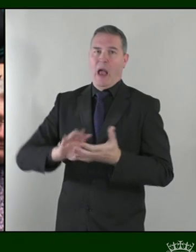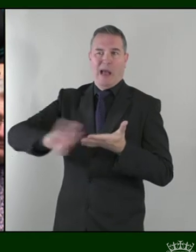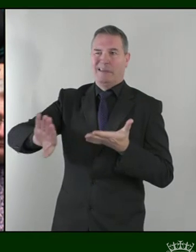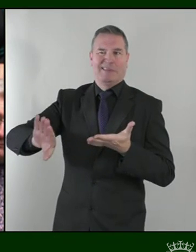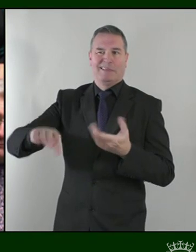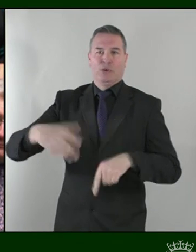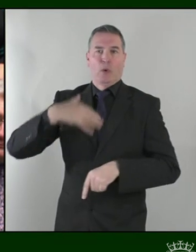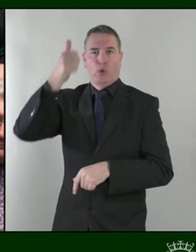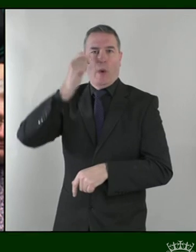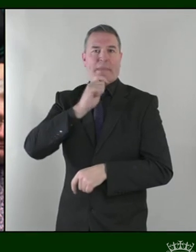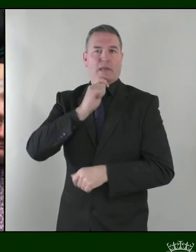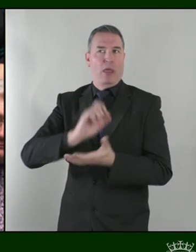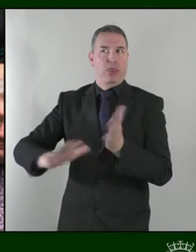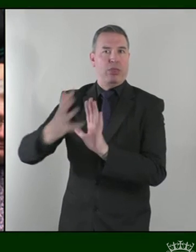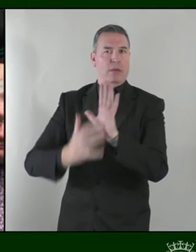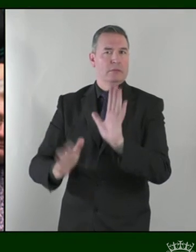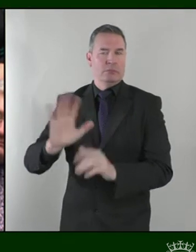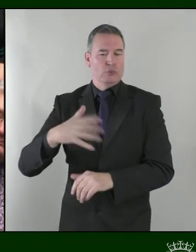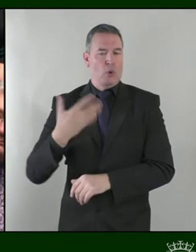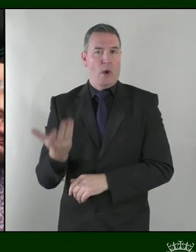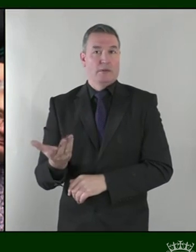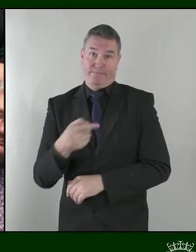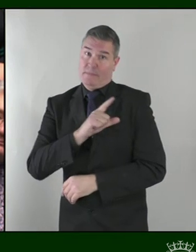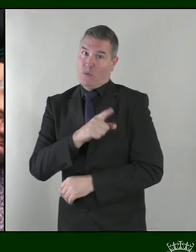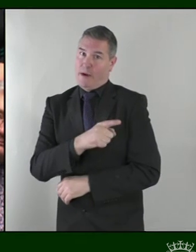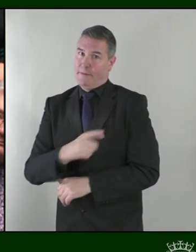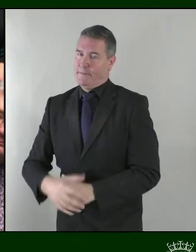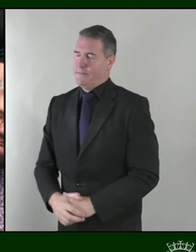10 because he does not like the briefings.